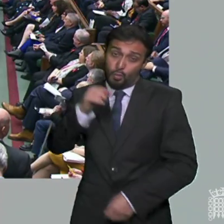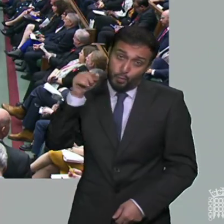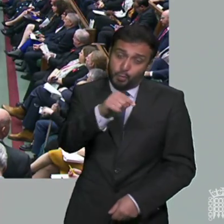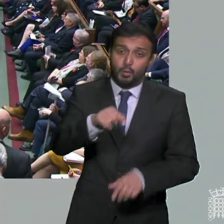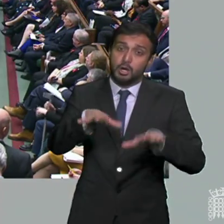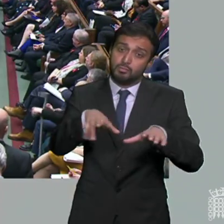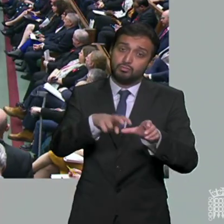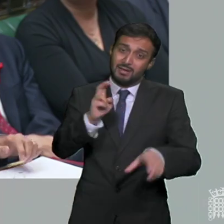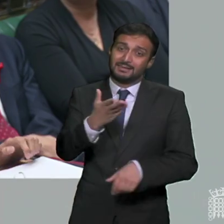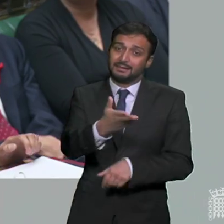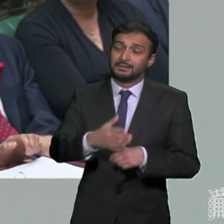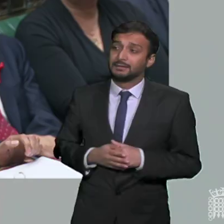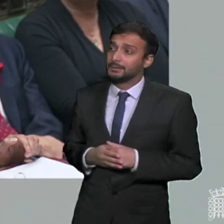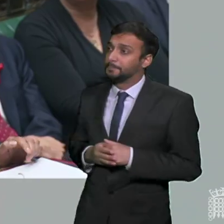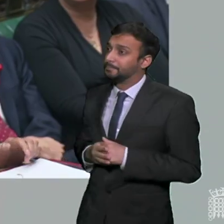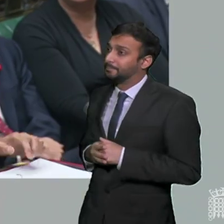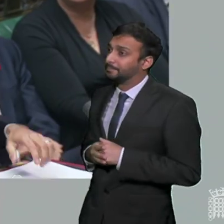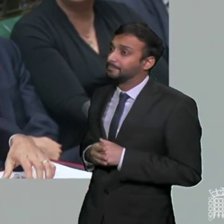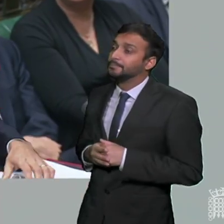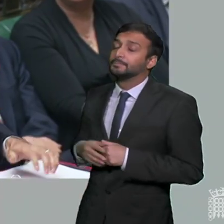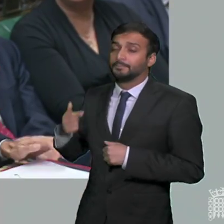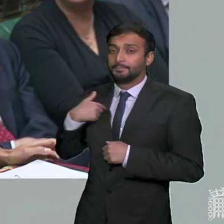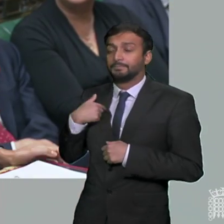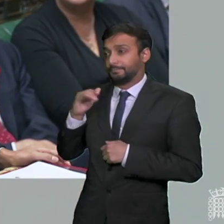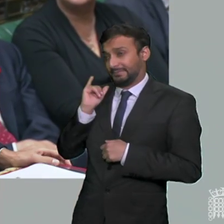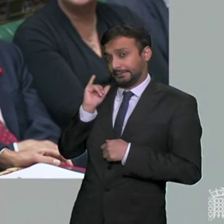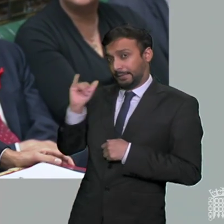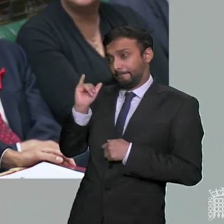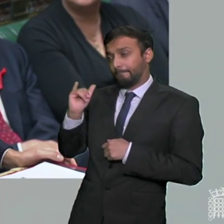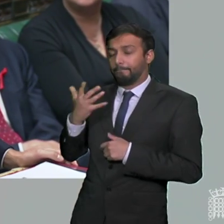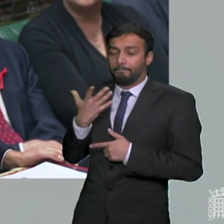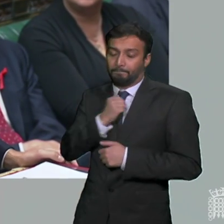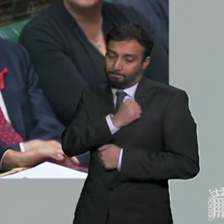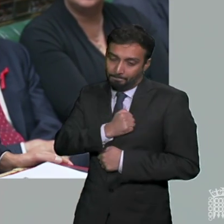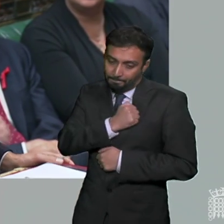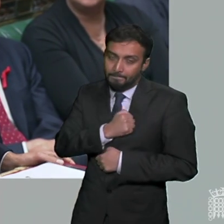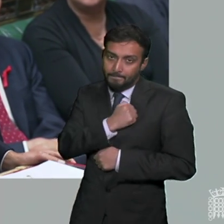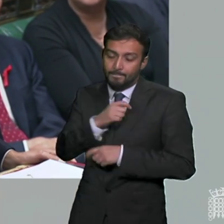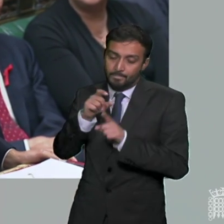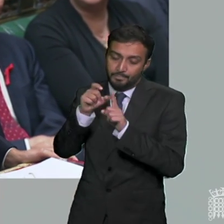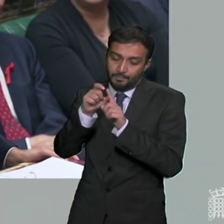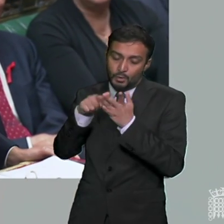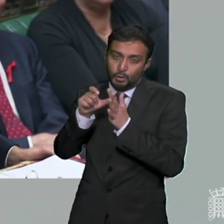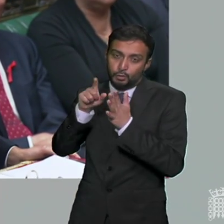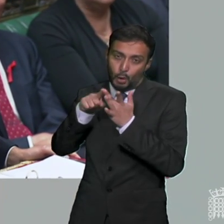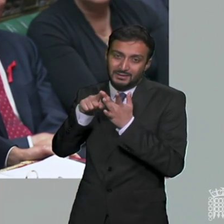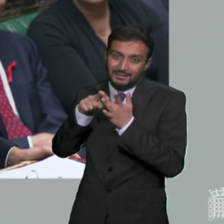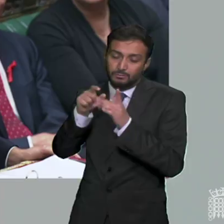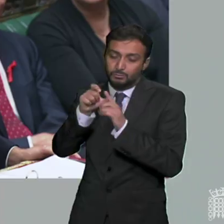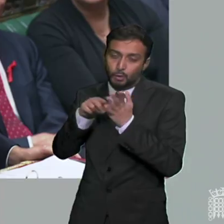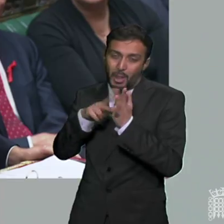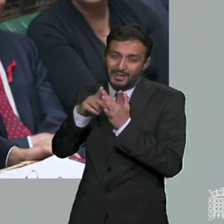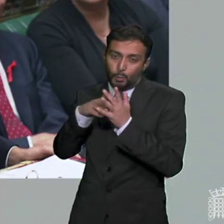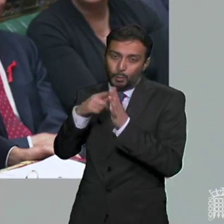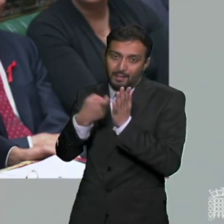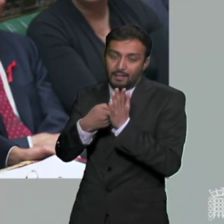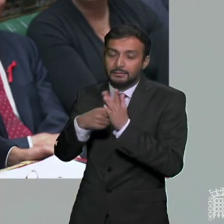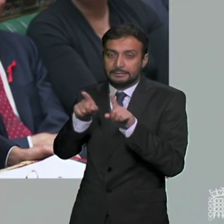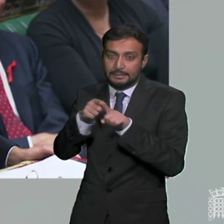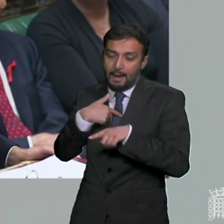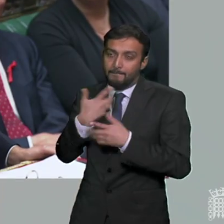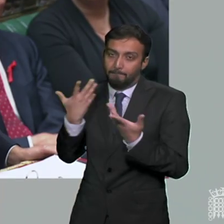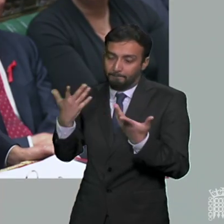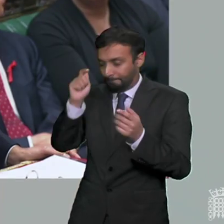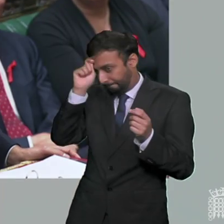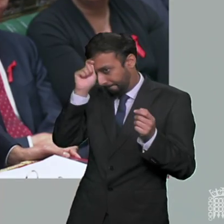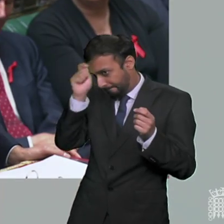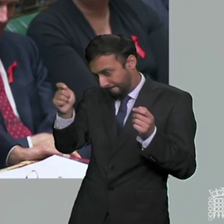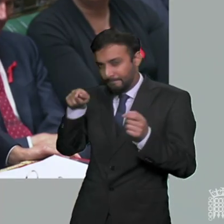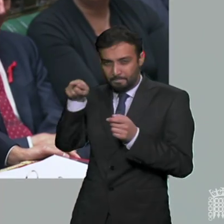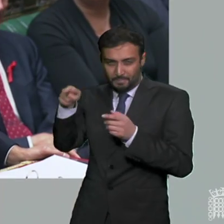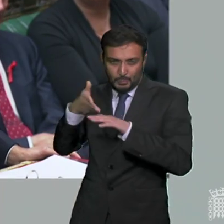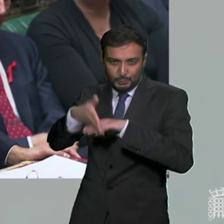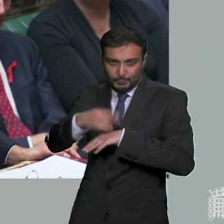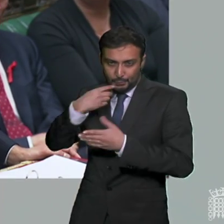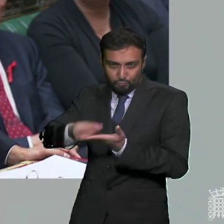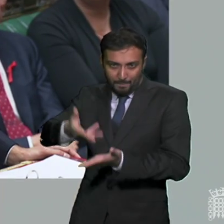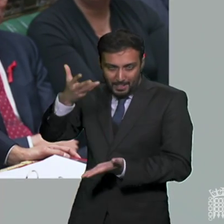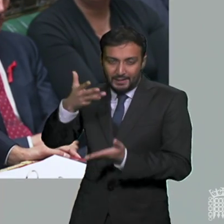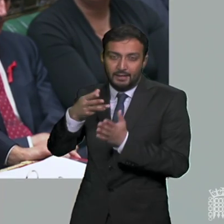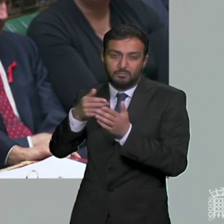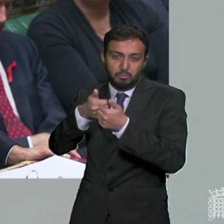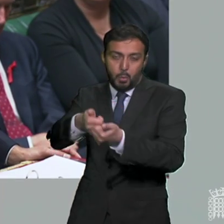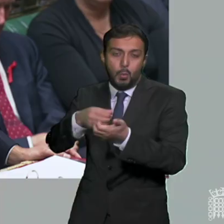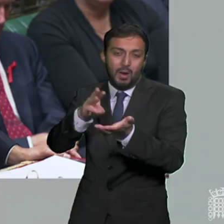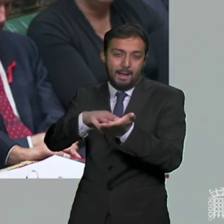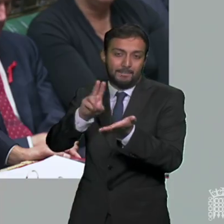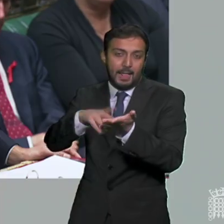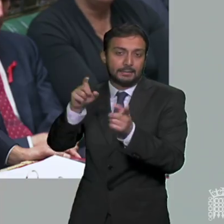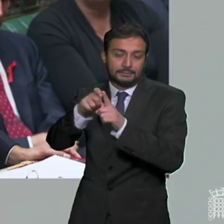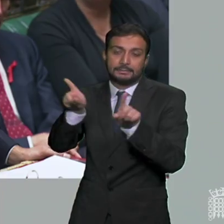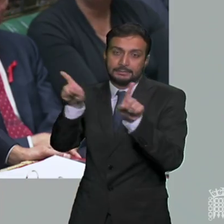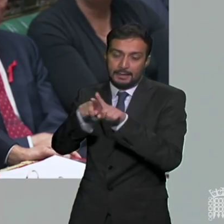I join the right honourable Gentleman in offering our condolences to the family and friends of Doddie Weir, to whom I pay tribute for his campaign to raise awareness of motor neurone disease, which has made a big difference.